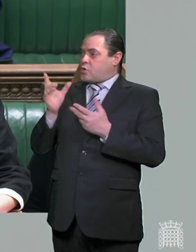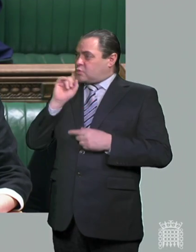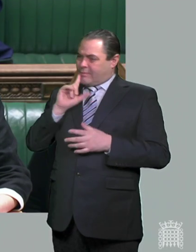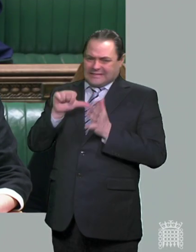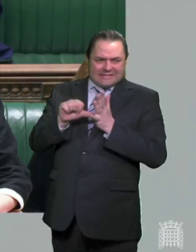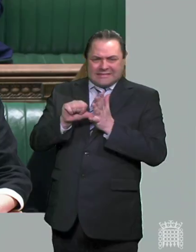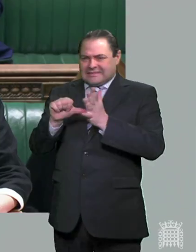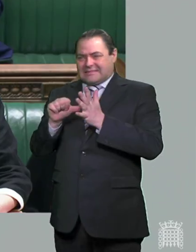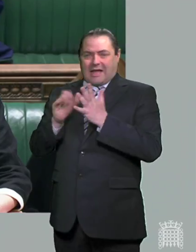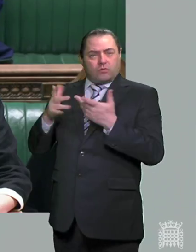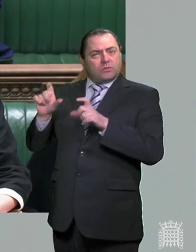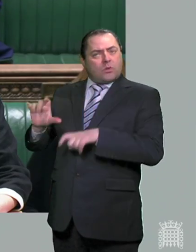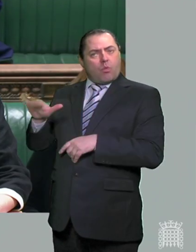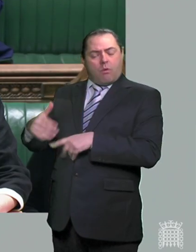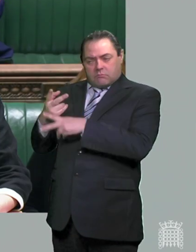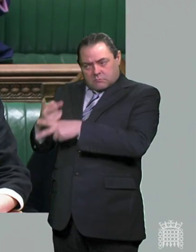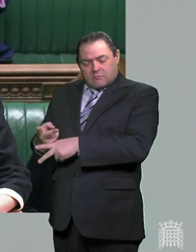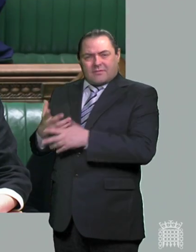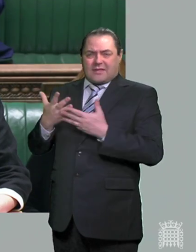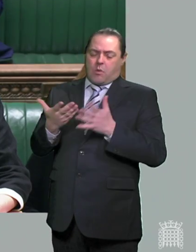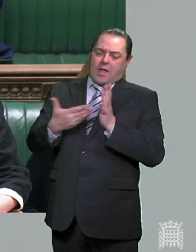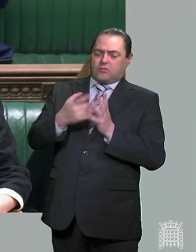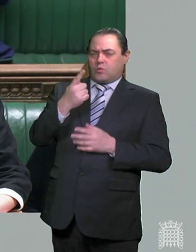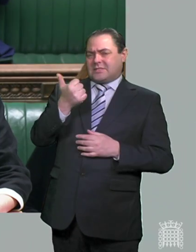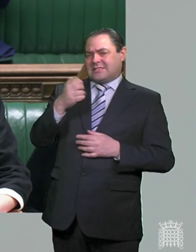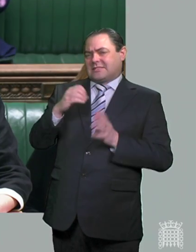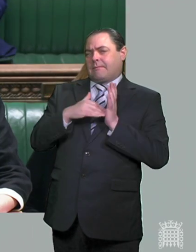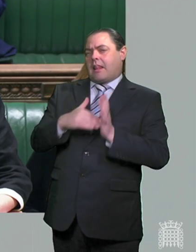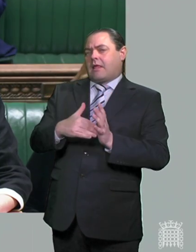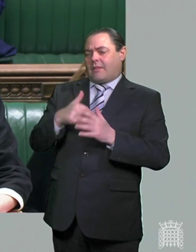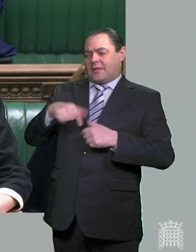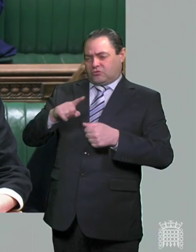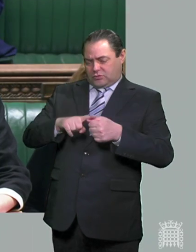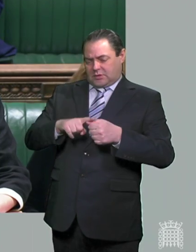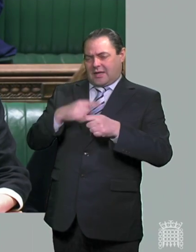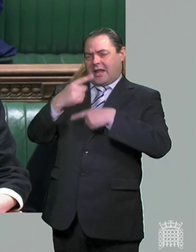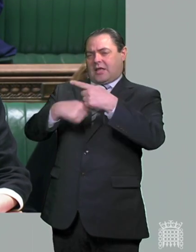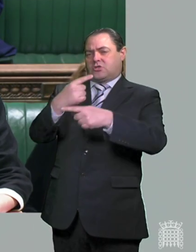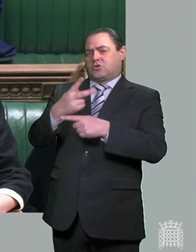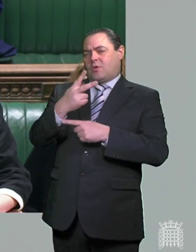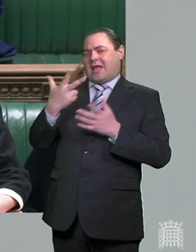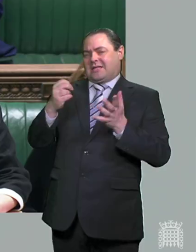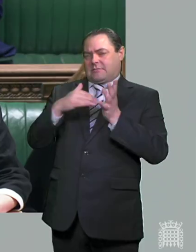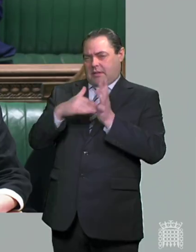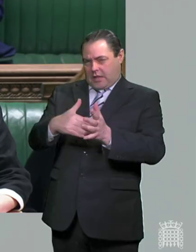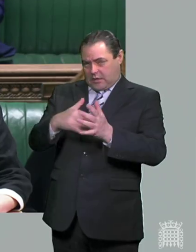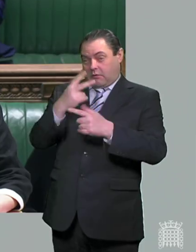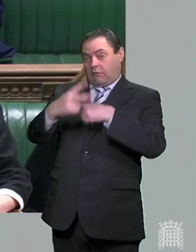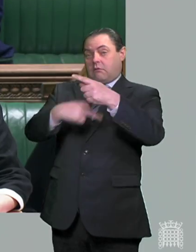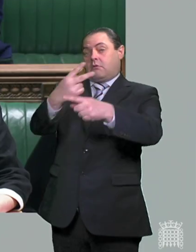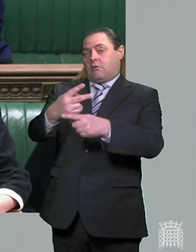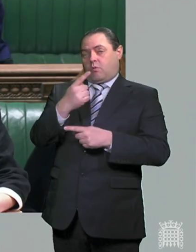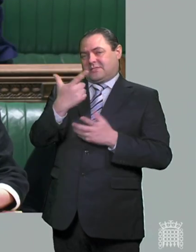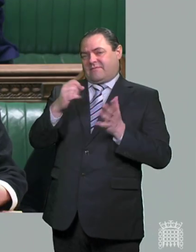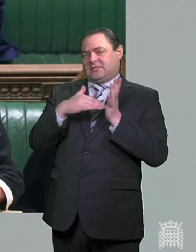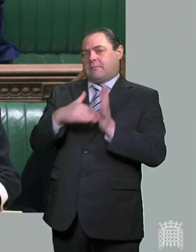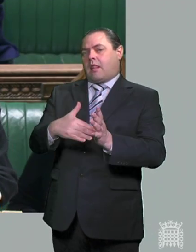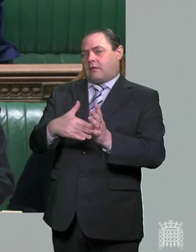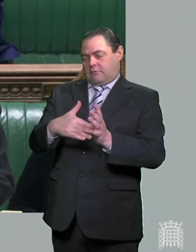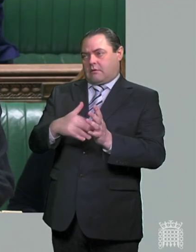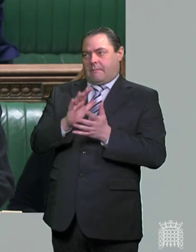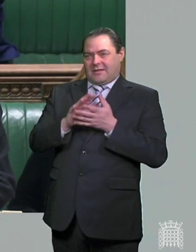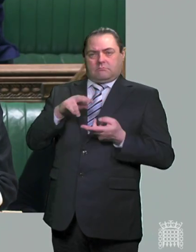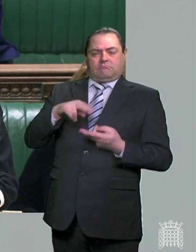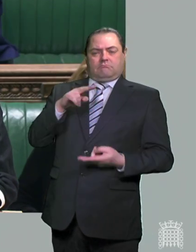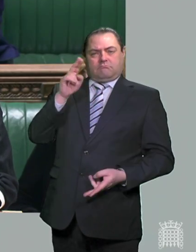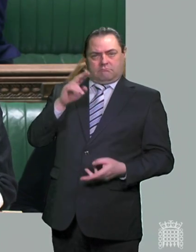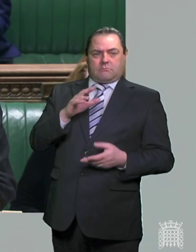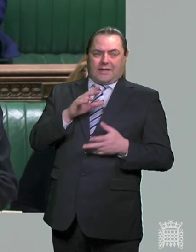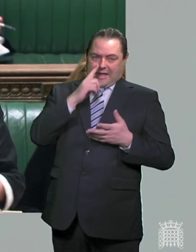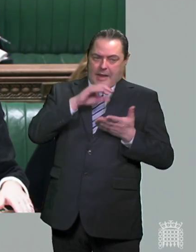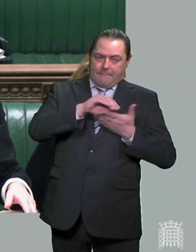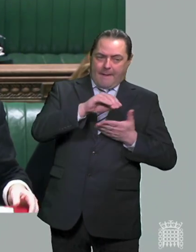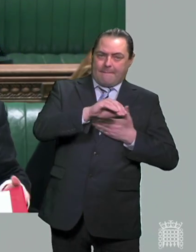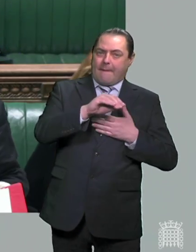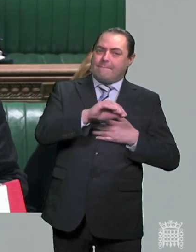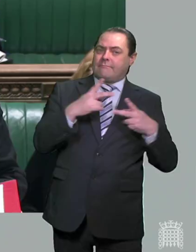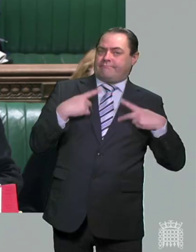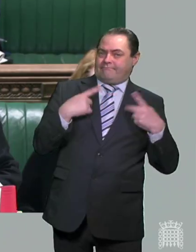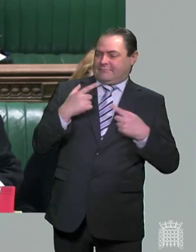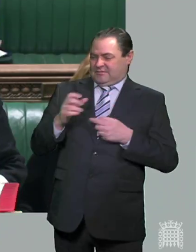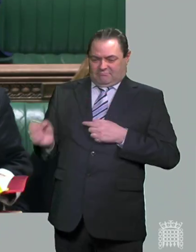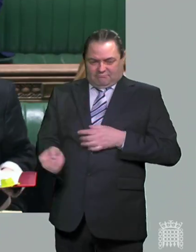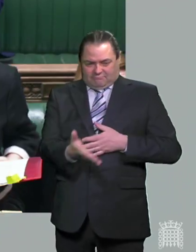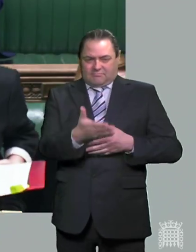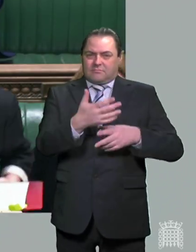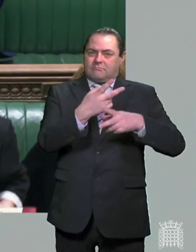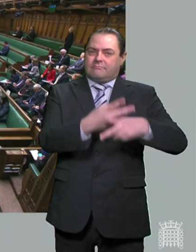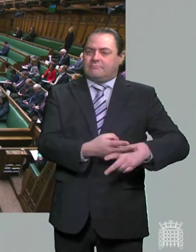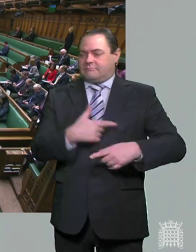That is why we have announced additional funding of £160 million this year, £180 million next year, and £170 million the year after for local authorities to increase the hourly rates to pay for childcare, which is so important to women.